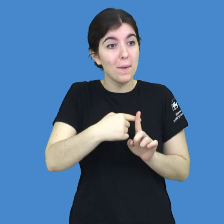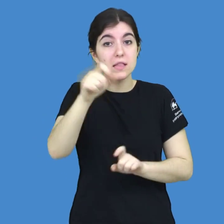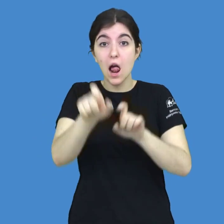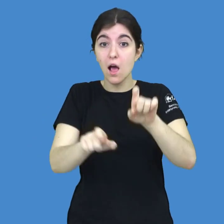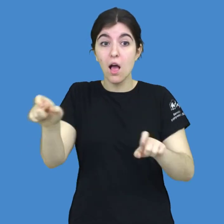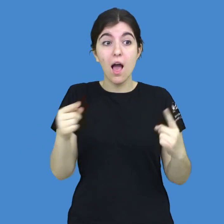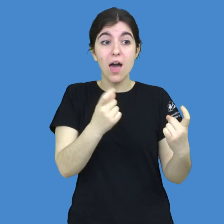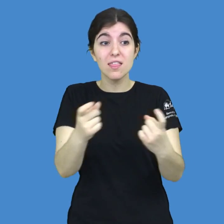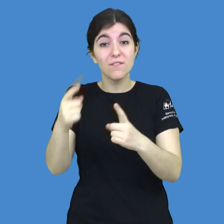persona